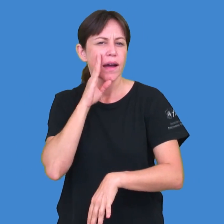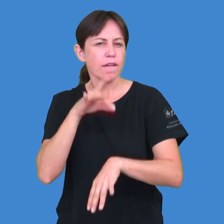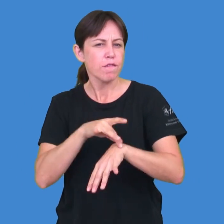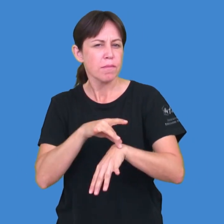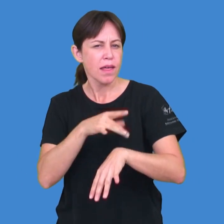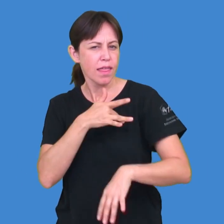enfermo